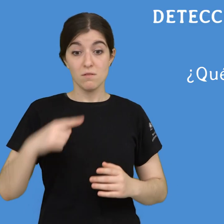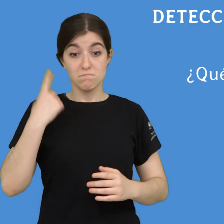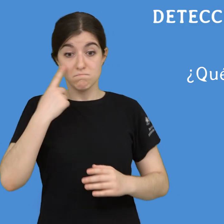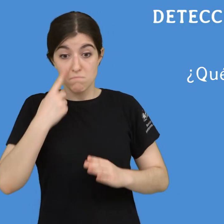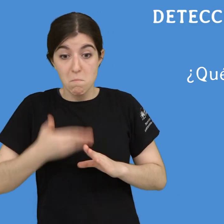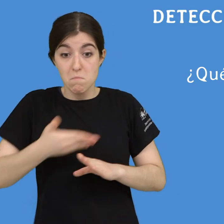descubrir